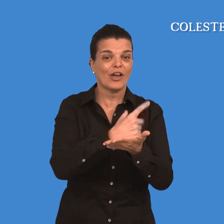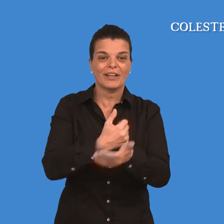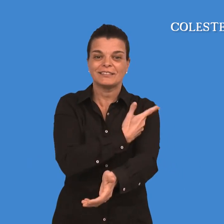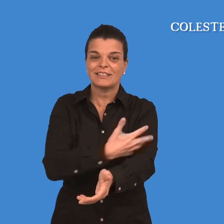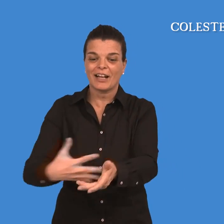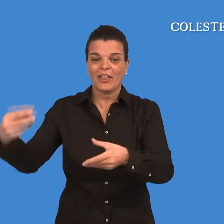sangre